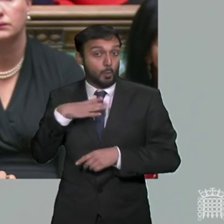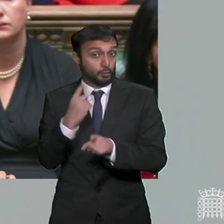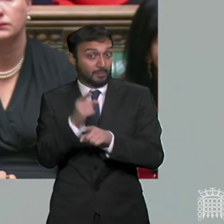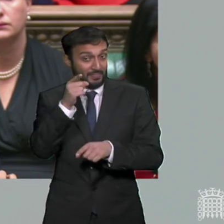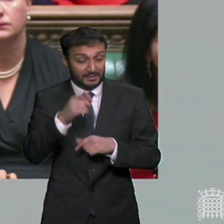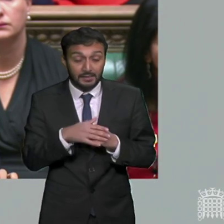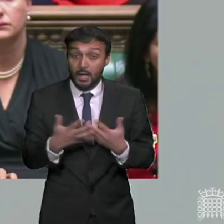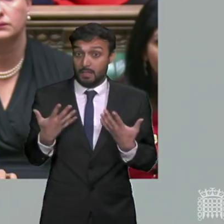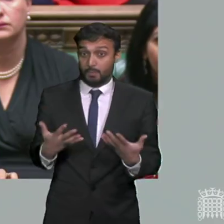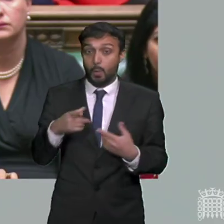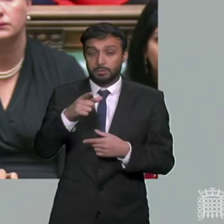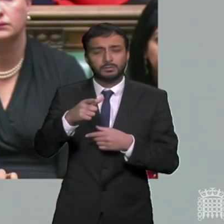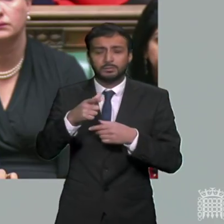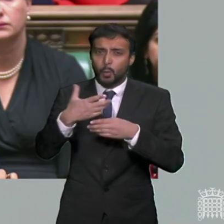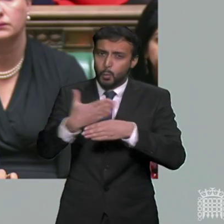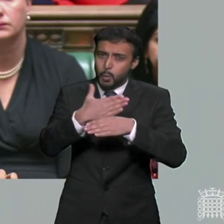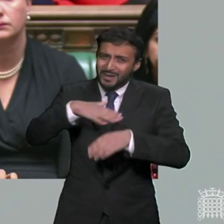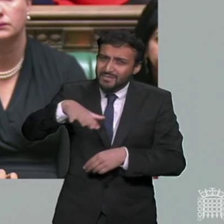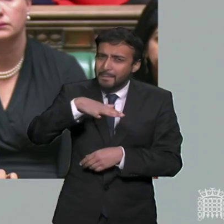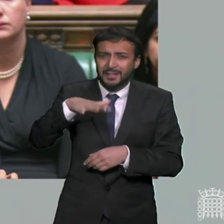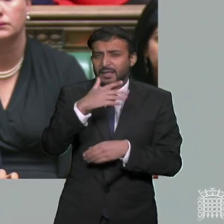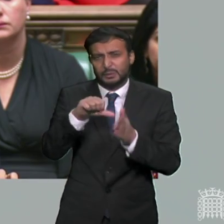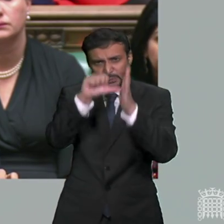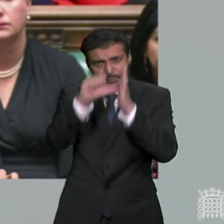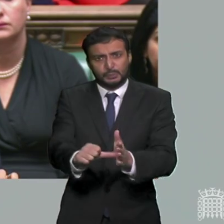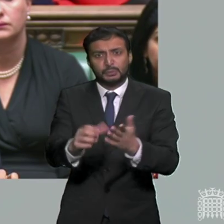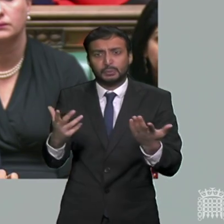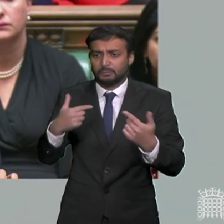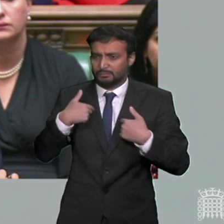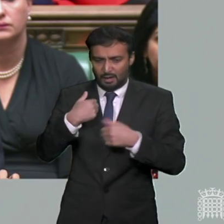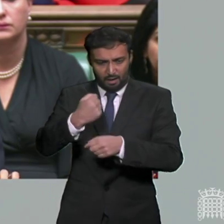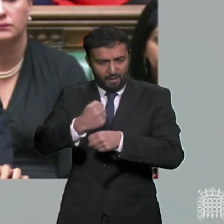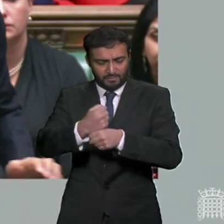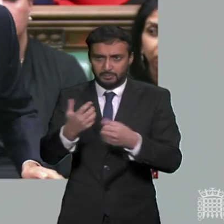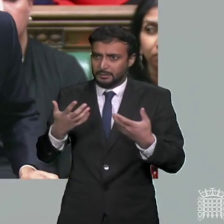Hard-working families in this country are facing challenges. The Government have been reasonable.